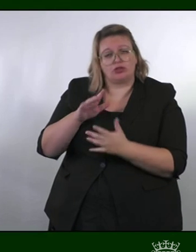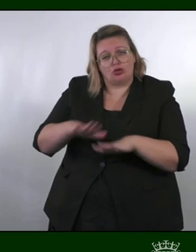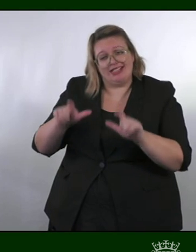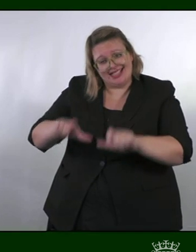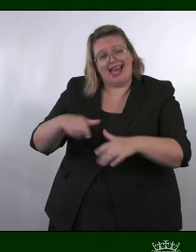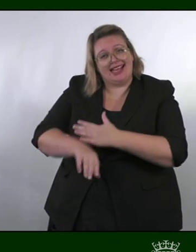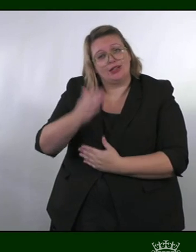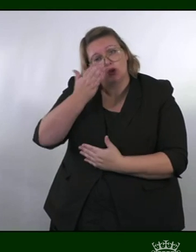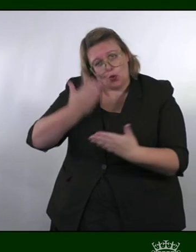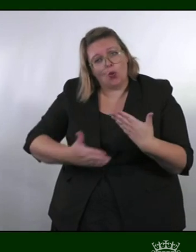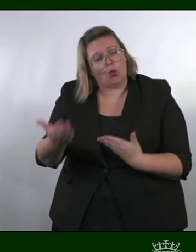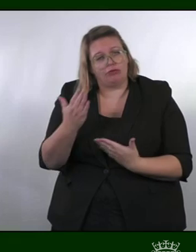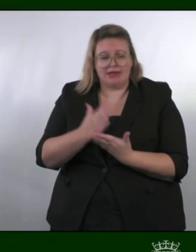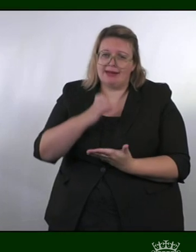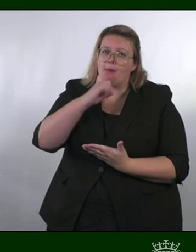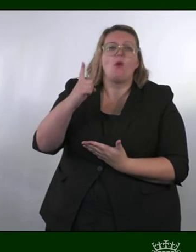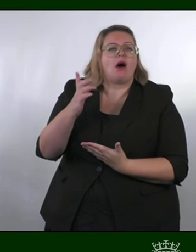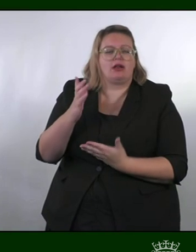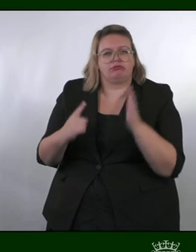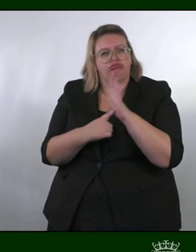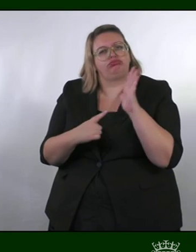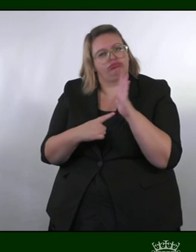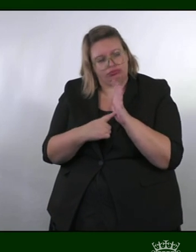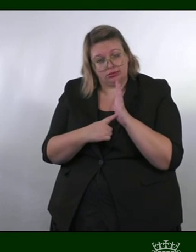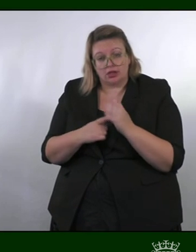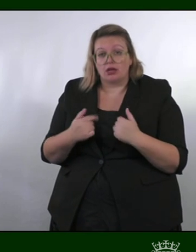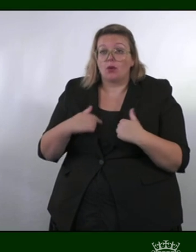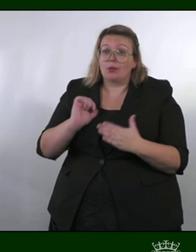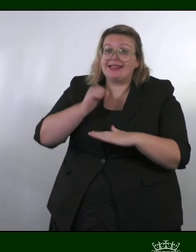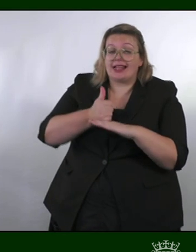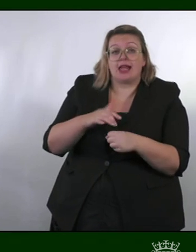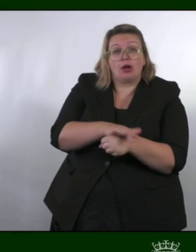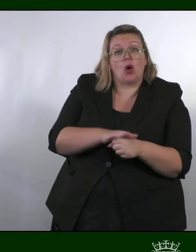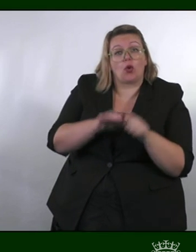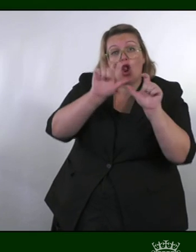That would be vitiated by the series of lockdowns that are being proposed.